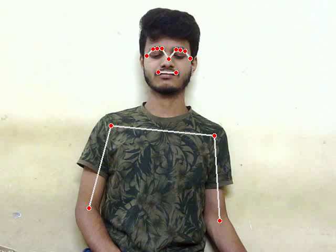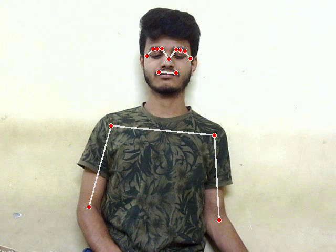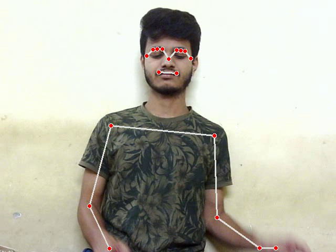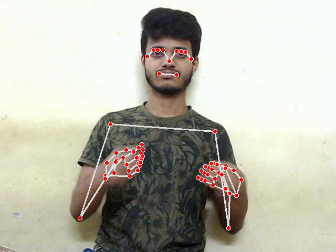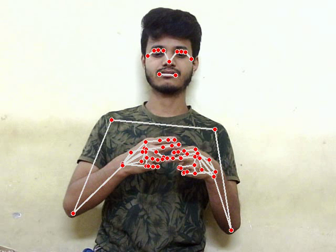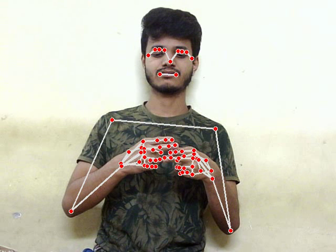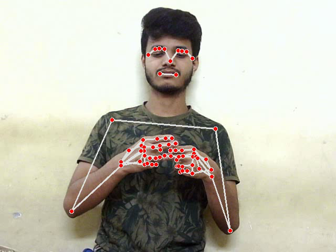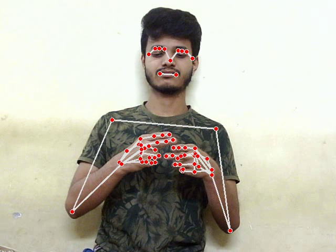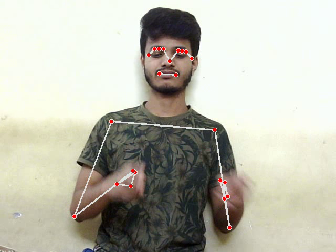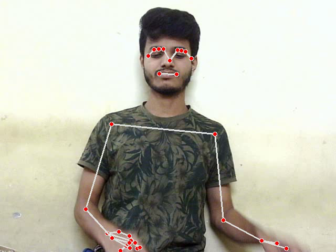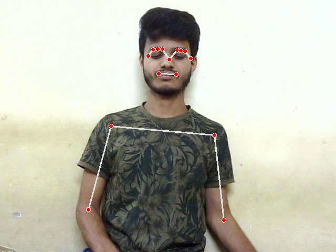name